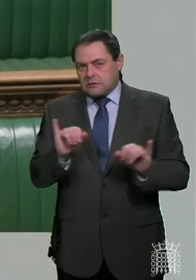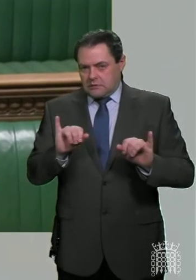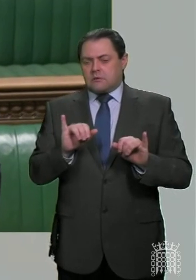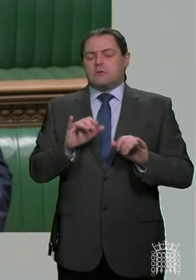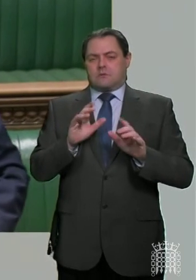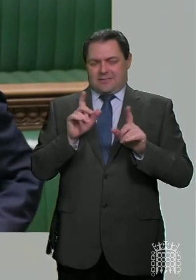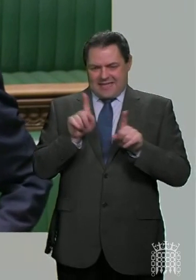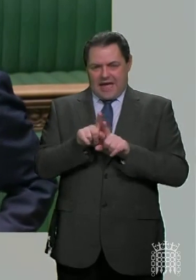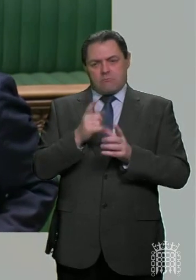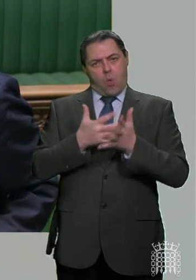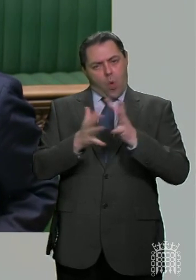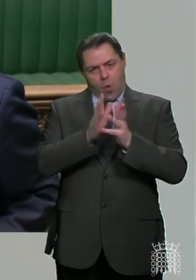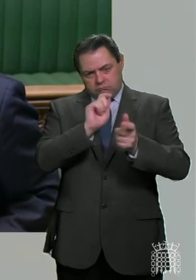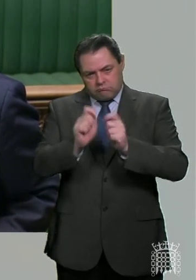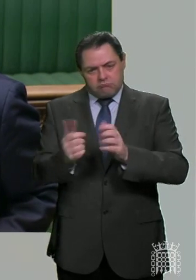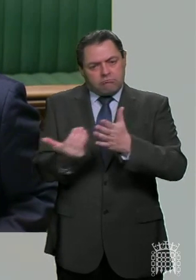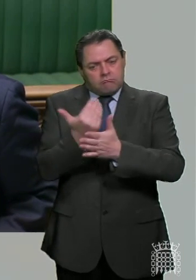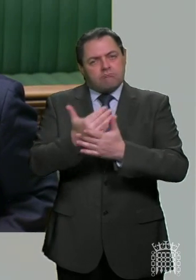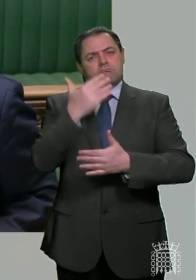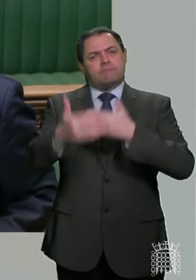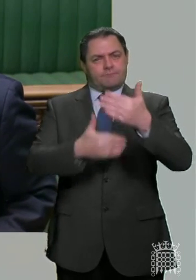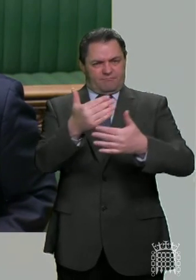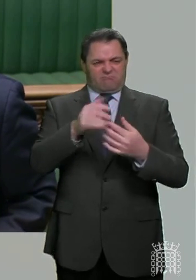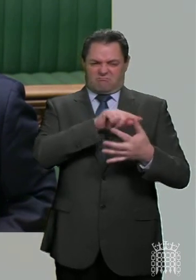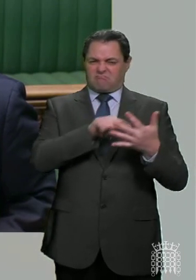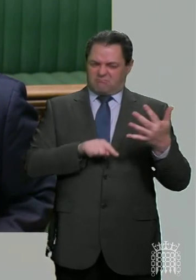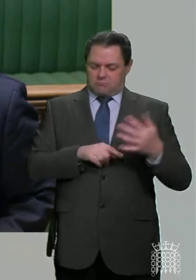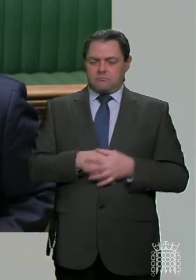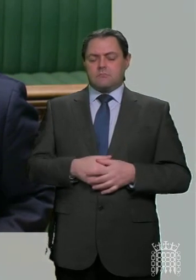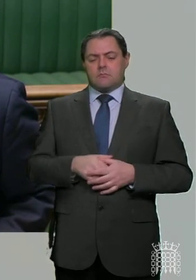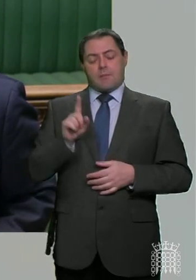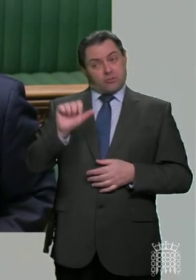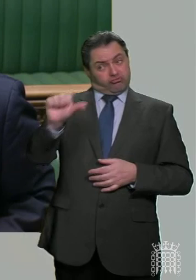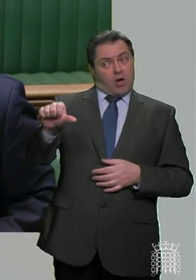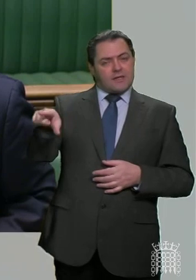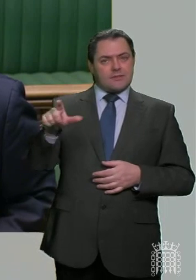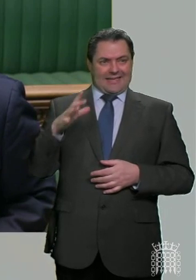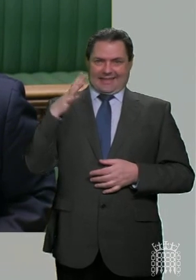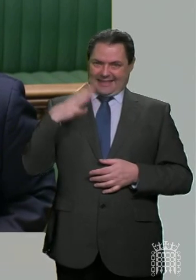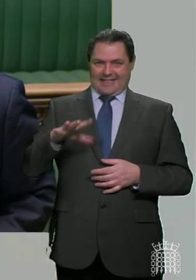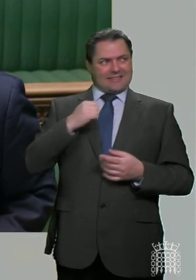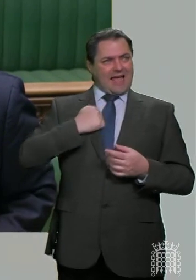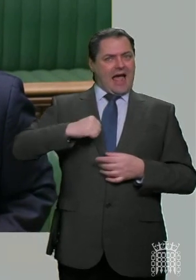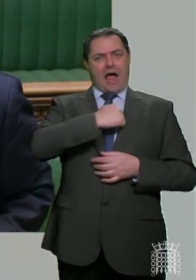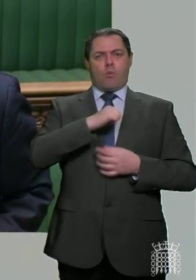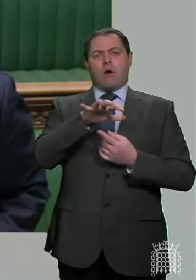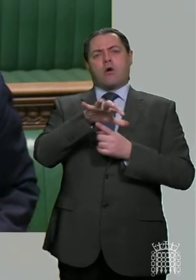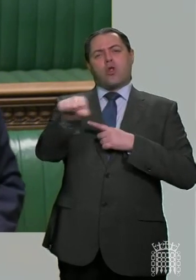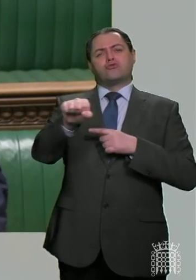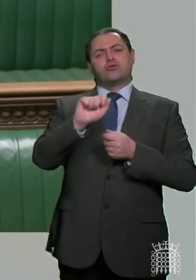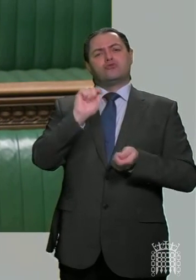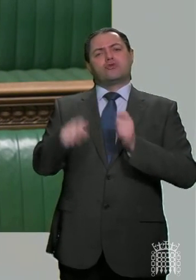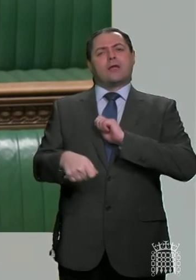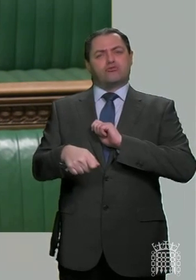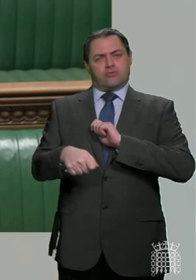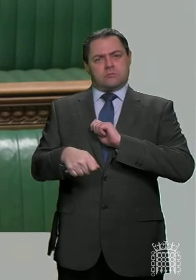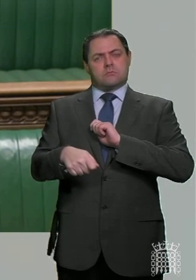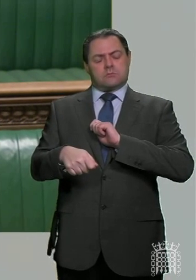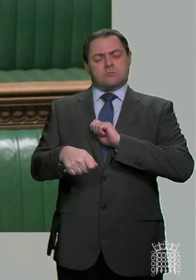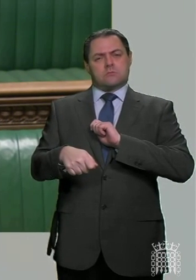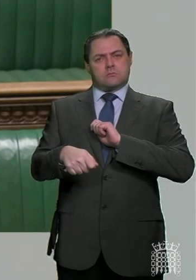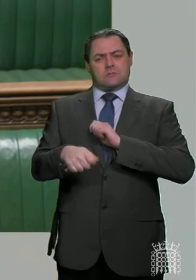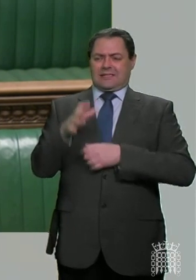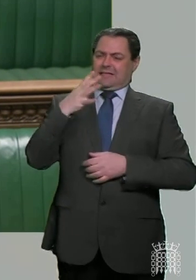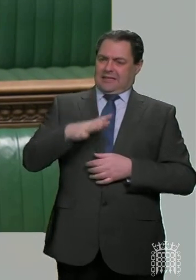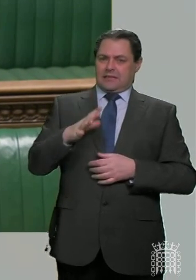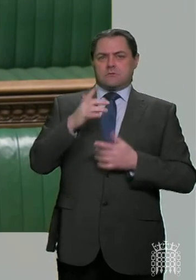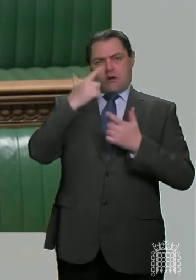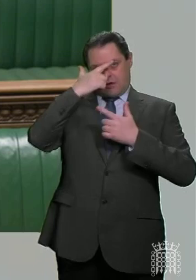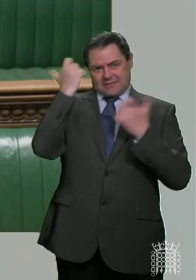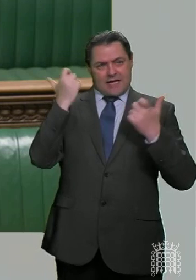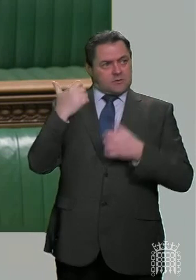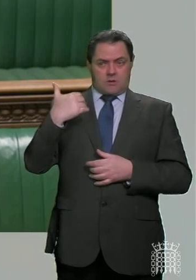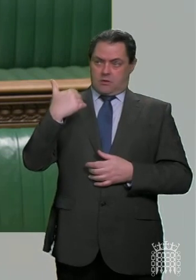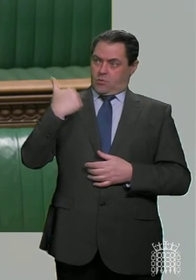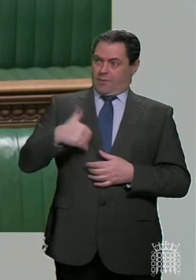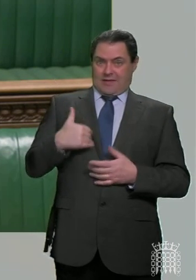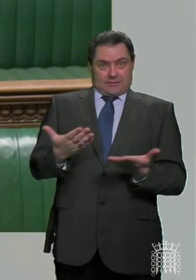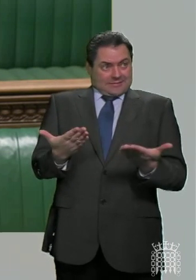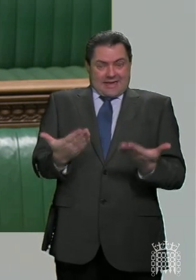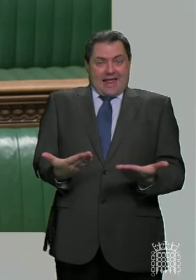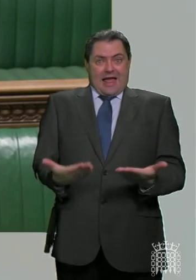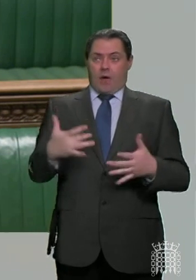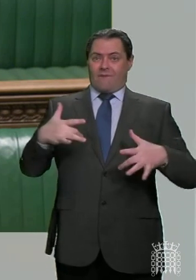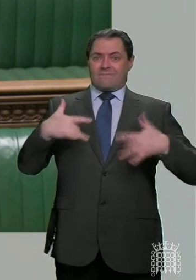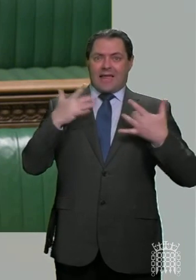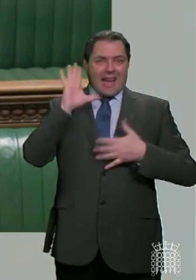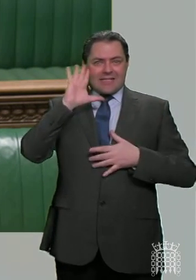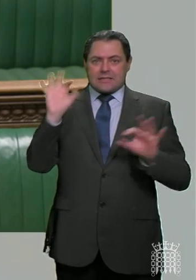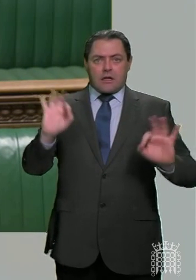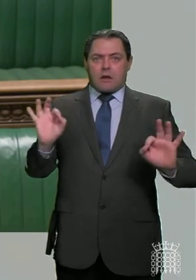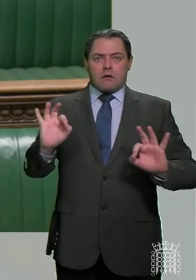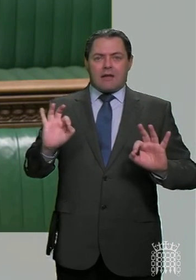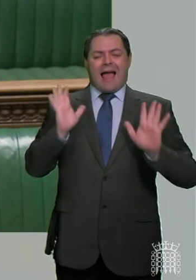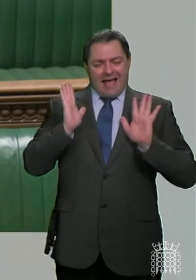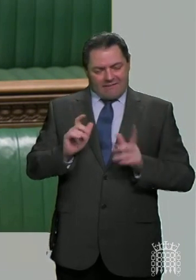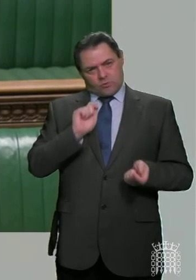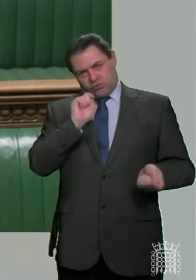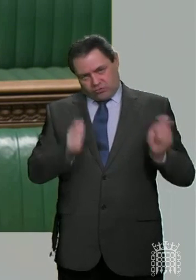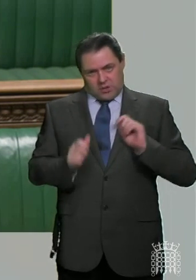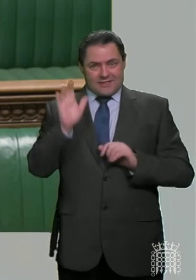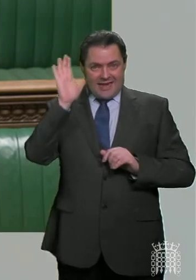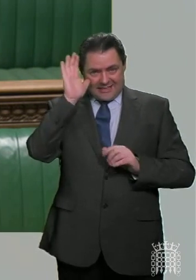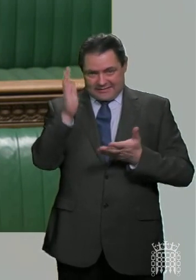But the right honourable and learned Gentleman is right, frankly, that unless and until we have a change in our culture that acknowledges and understands that women currently do not feel they are being heard, we will not fix this problem.